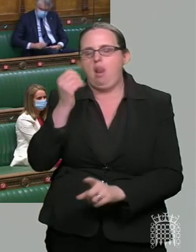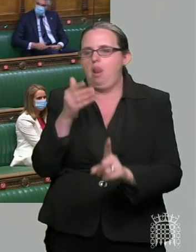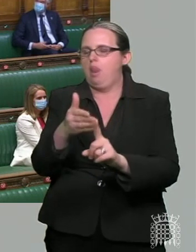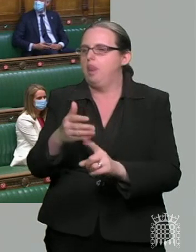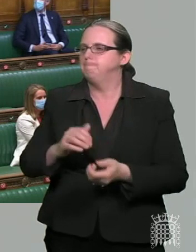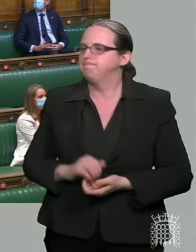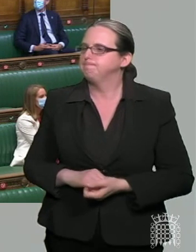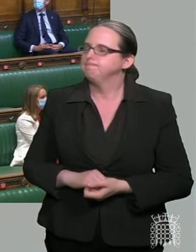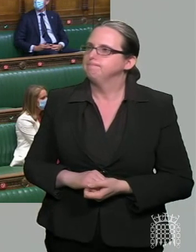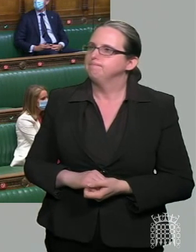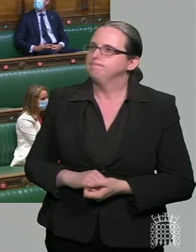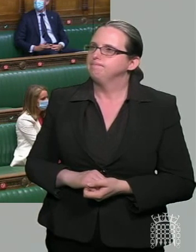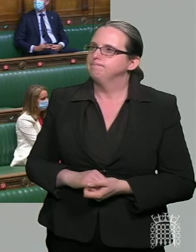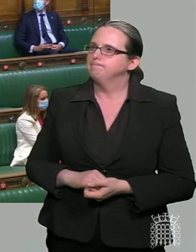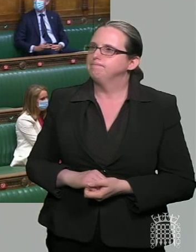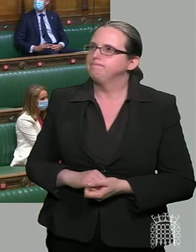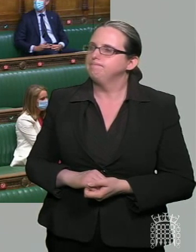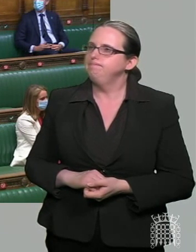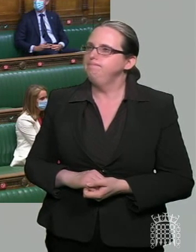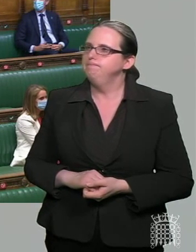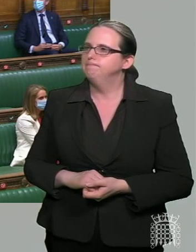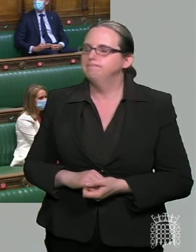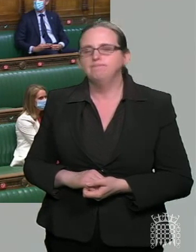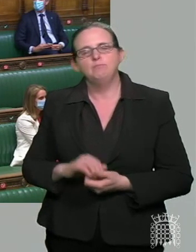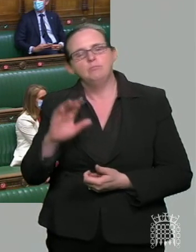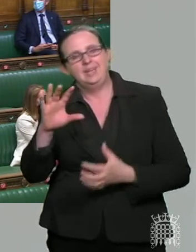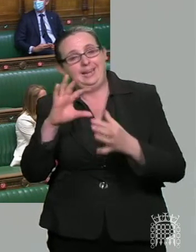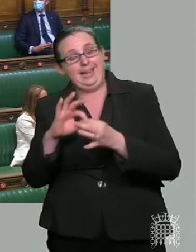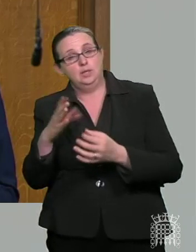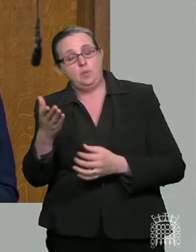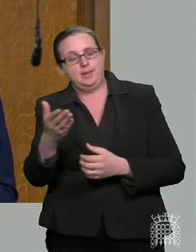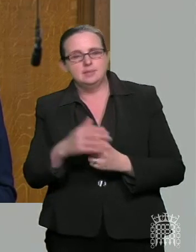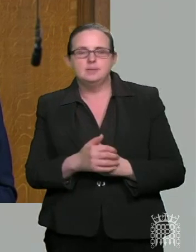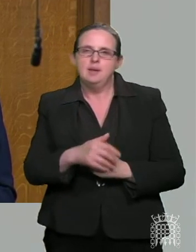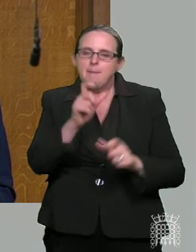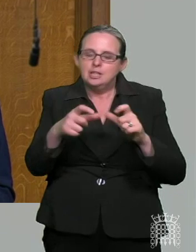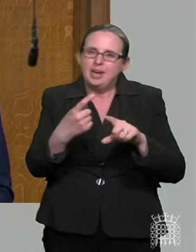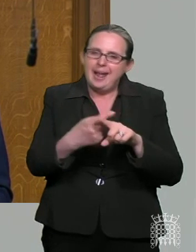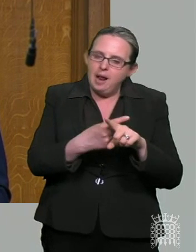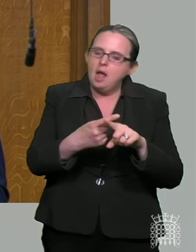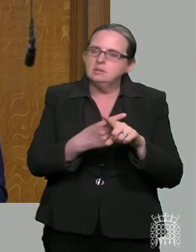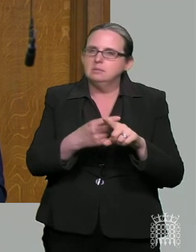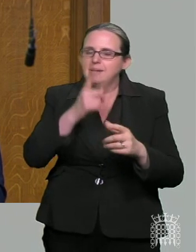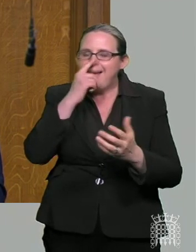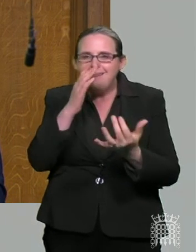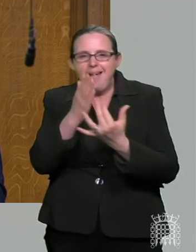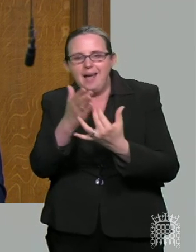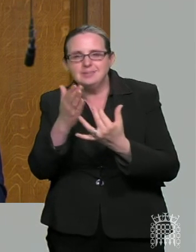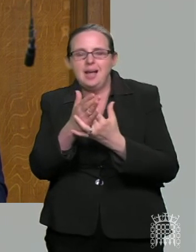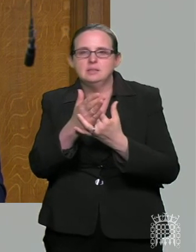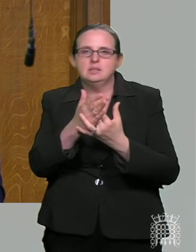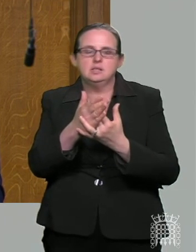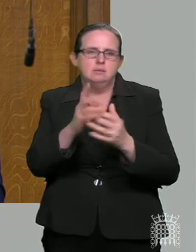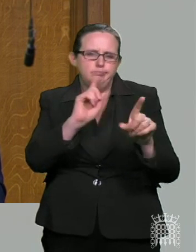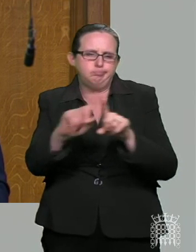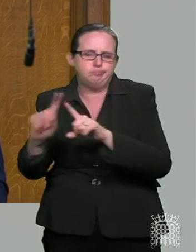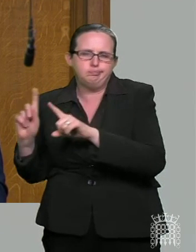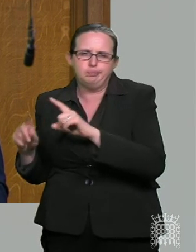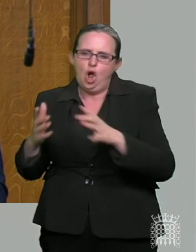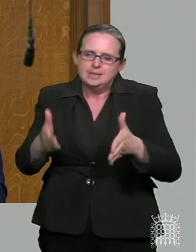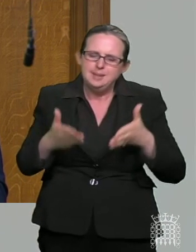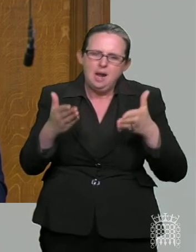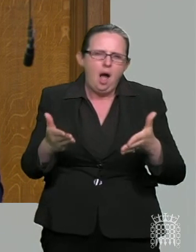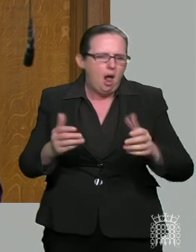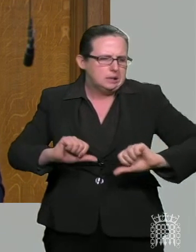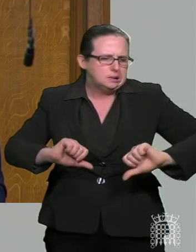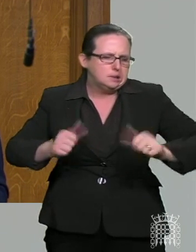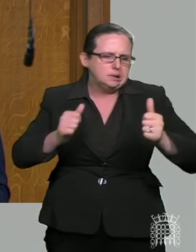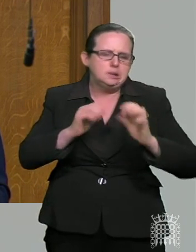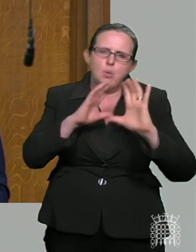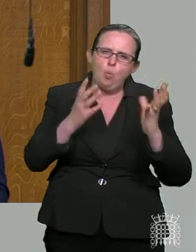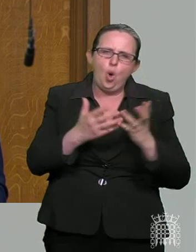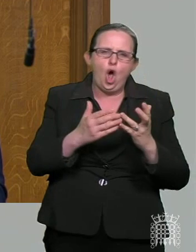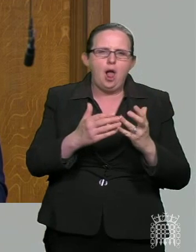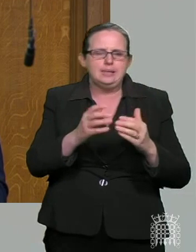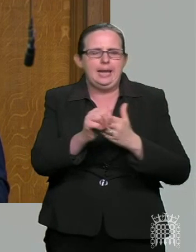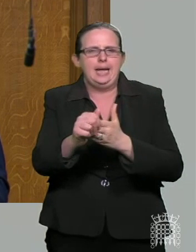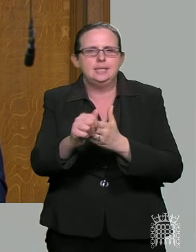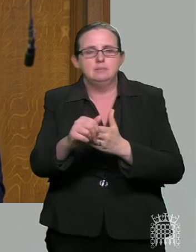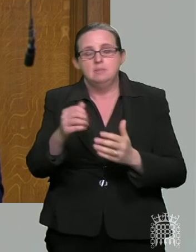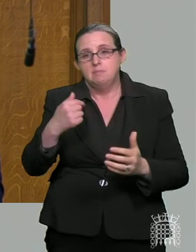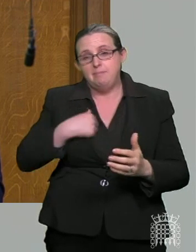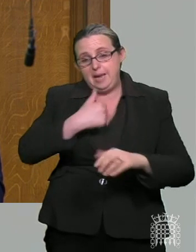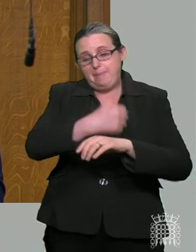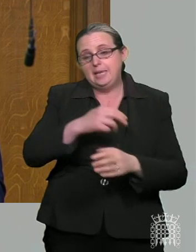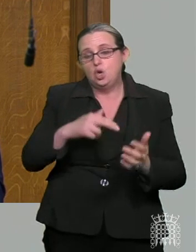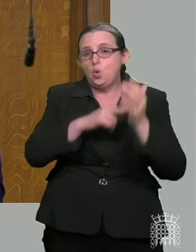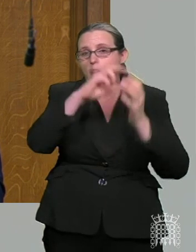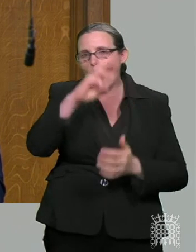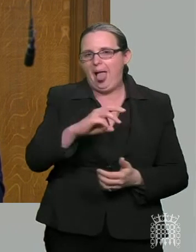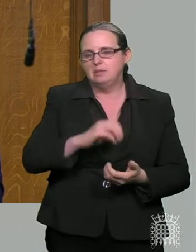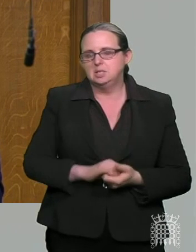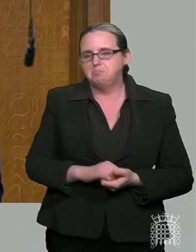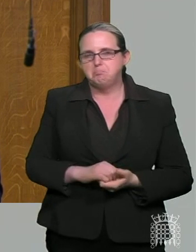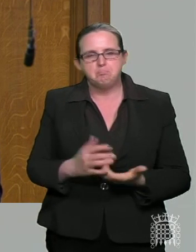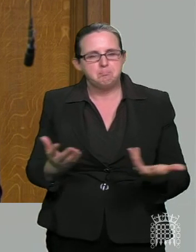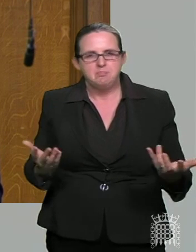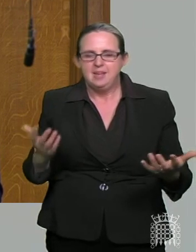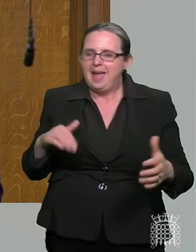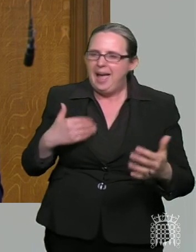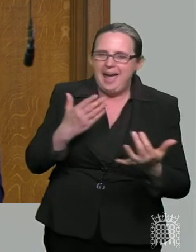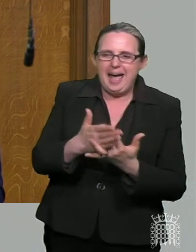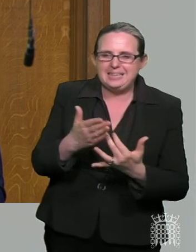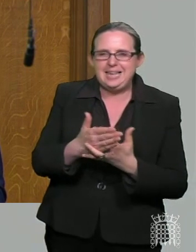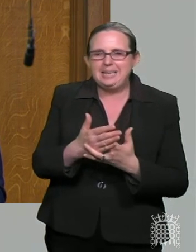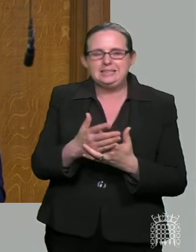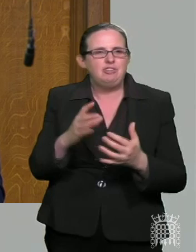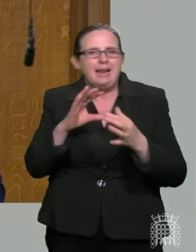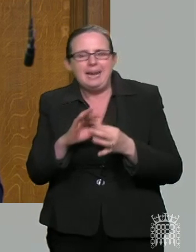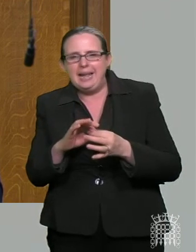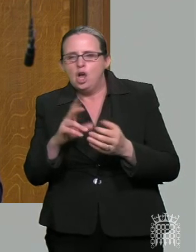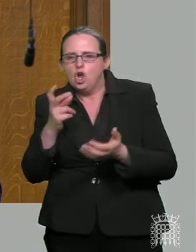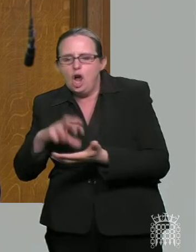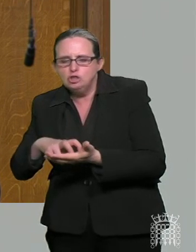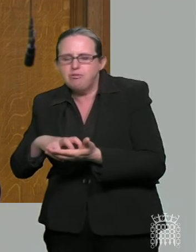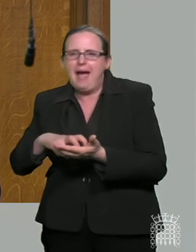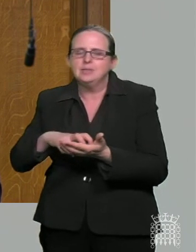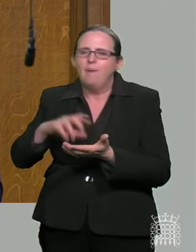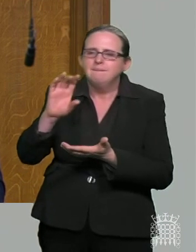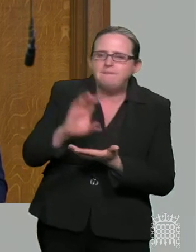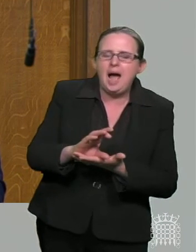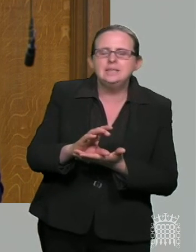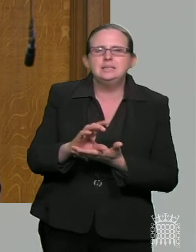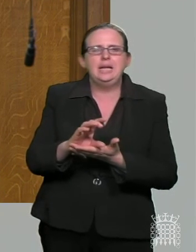Following on from that theme, patients in England have unfettered access to specialist hospital care anywhere in England, including within world-leading centres of excellence, but my constituents in north Wales have no such automatic choice, with access dependent on restrictive contracts or individual funding requests.